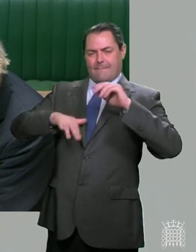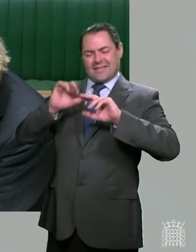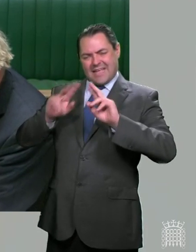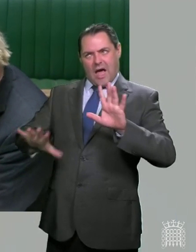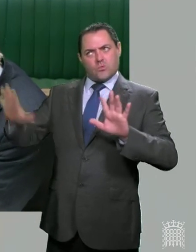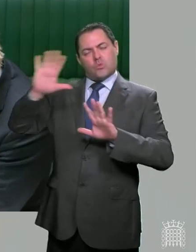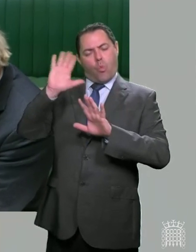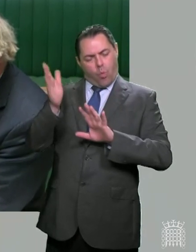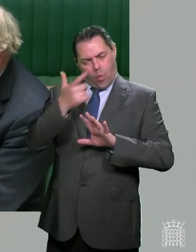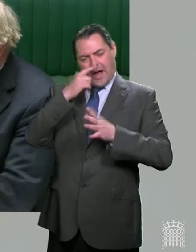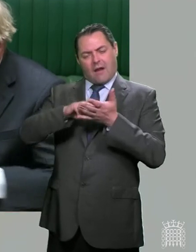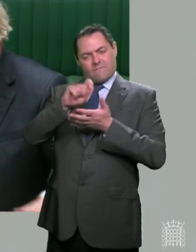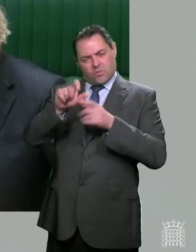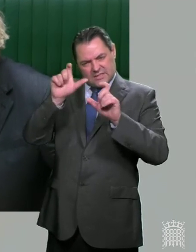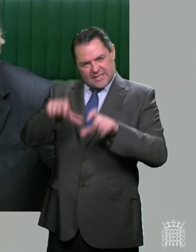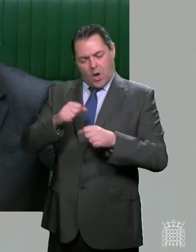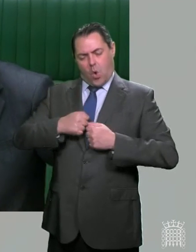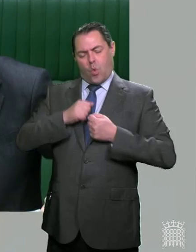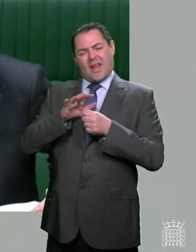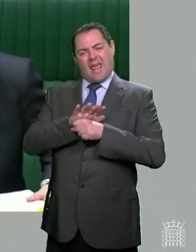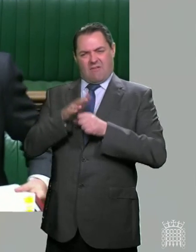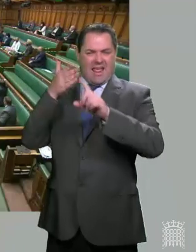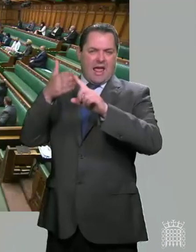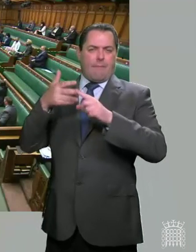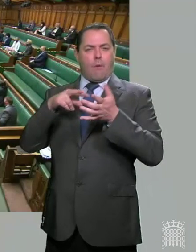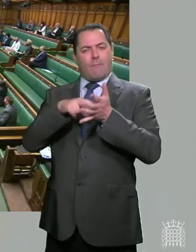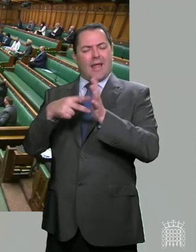That is the objective of our planning Bill.